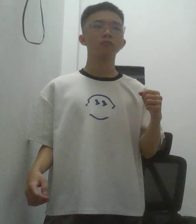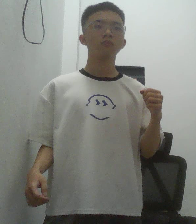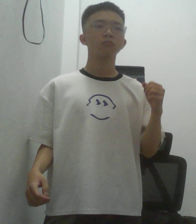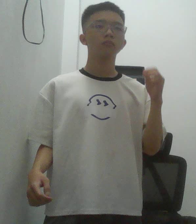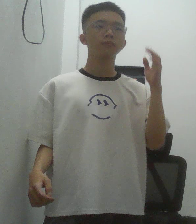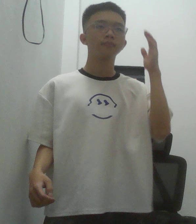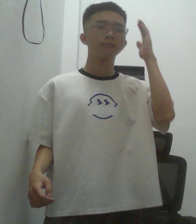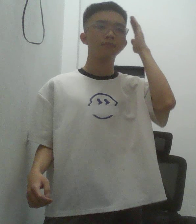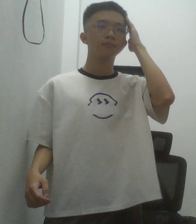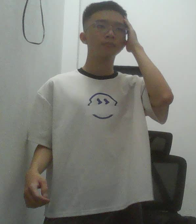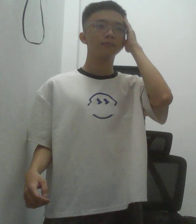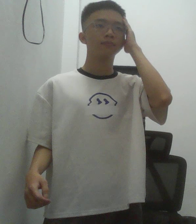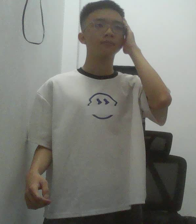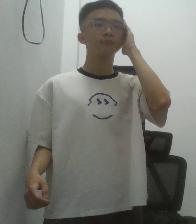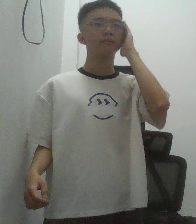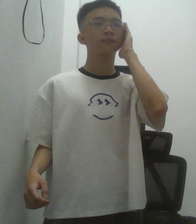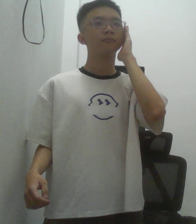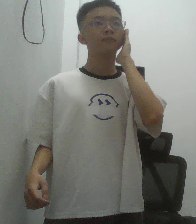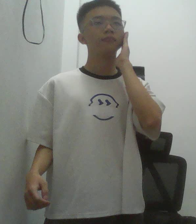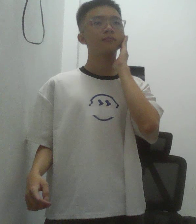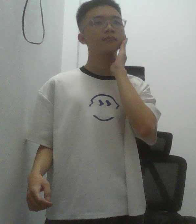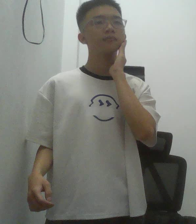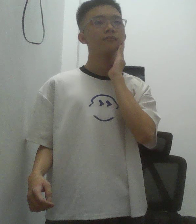dep